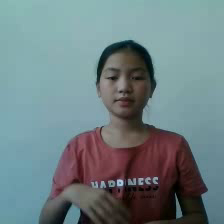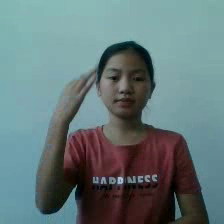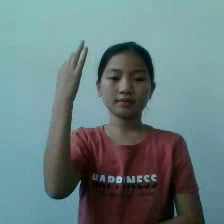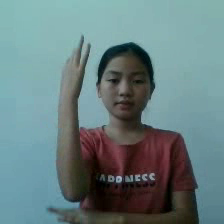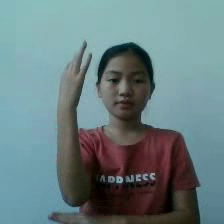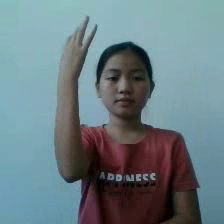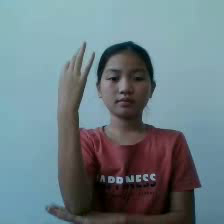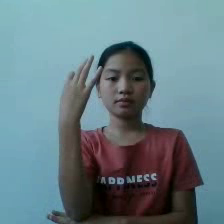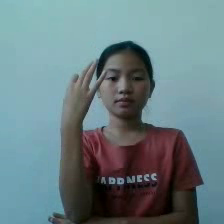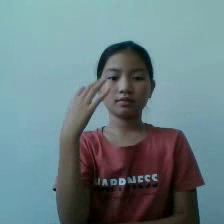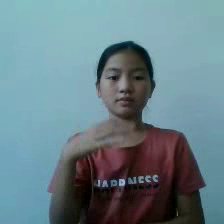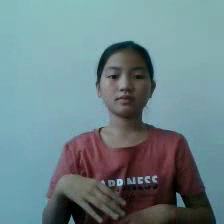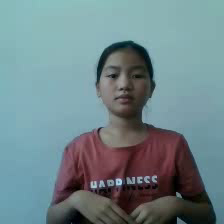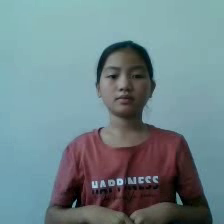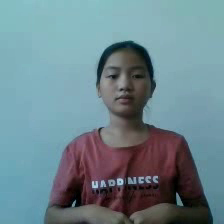Trưa